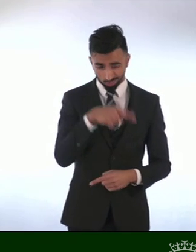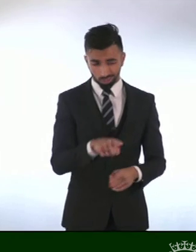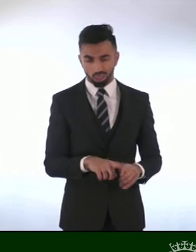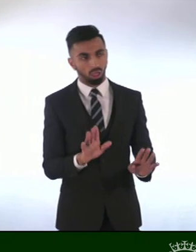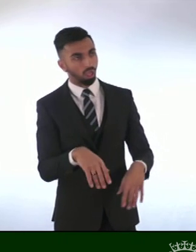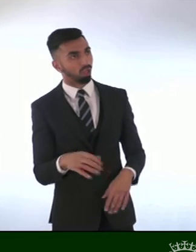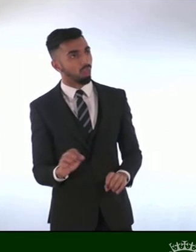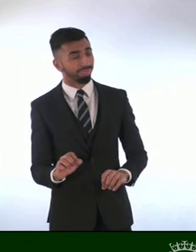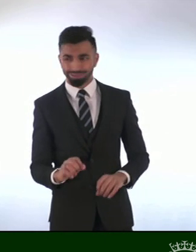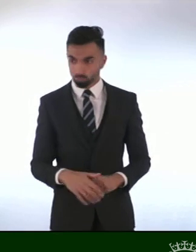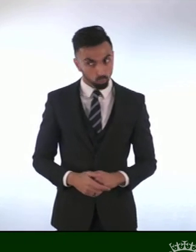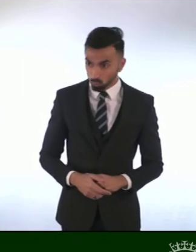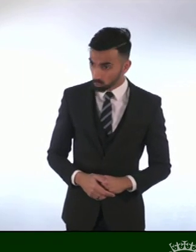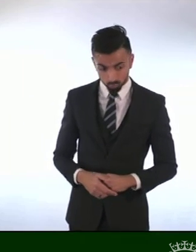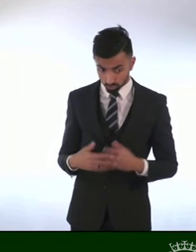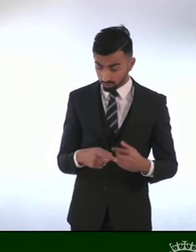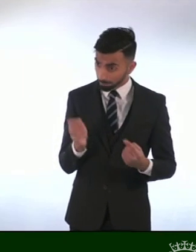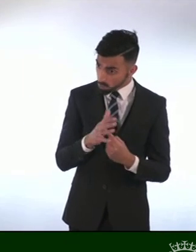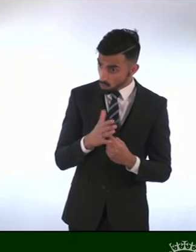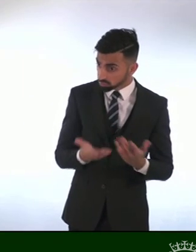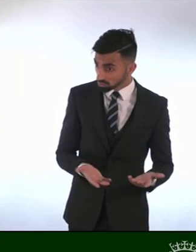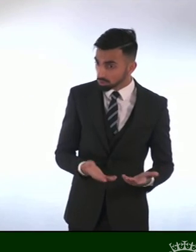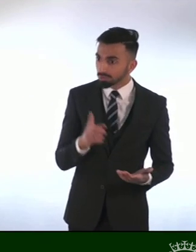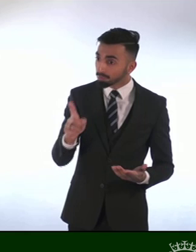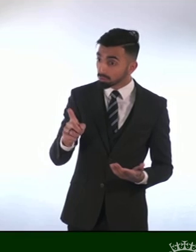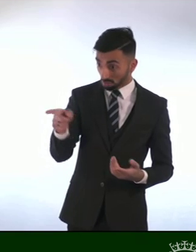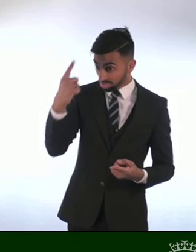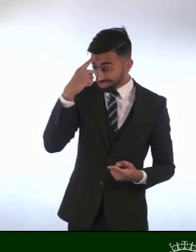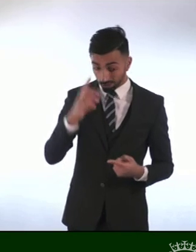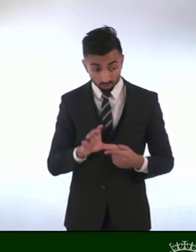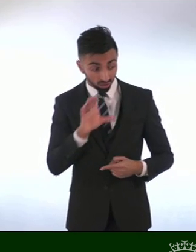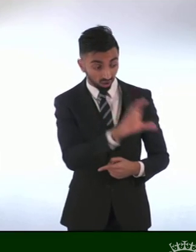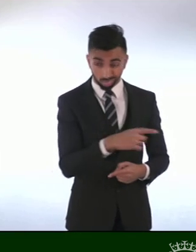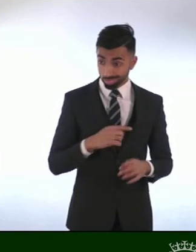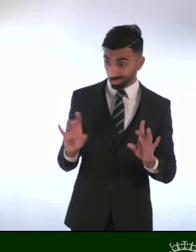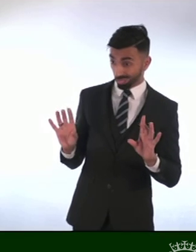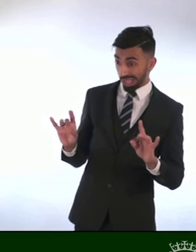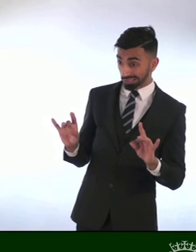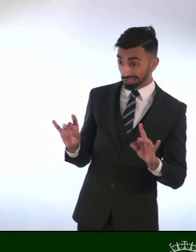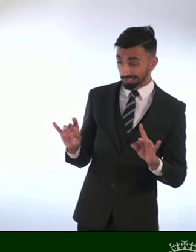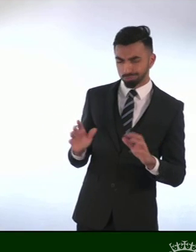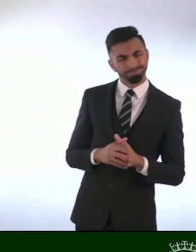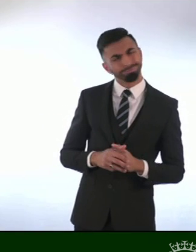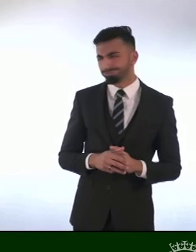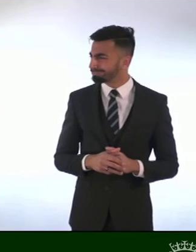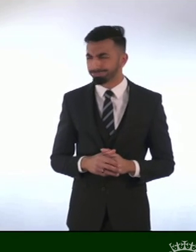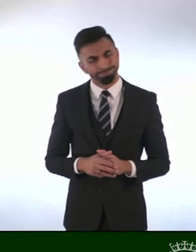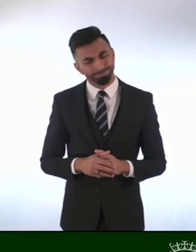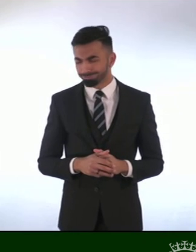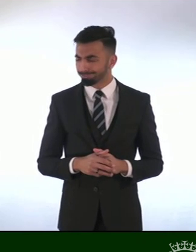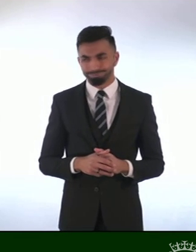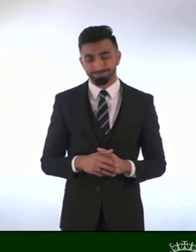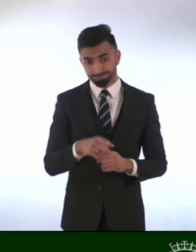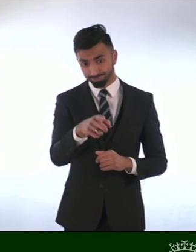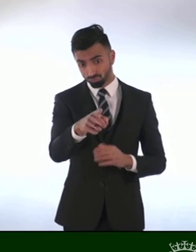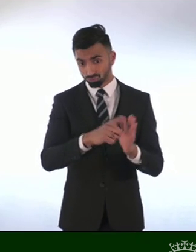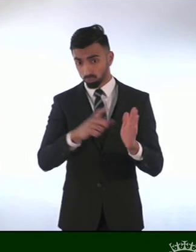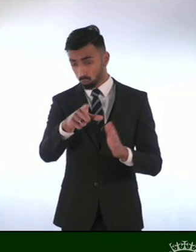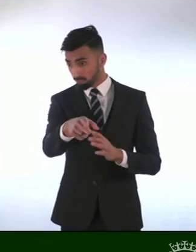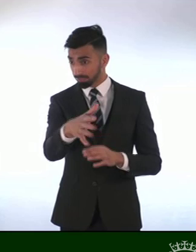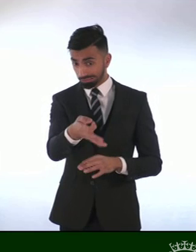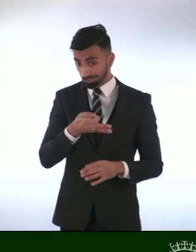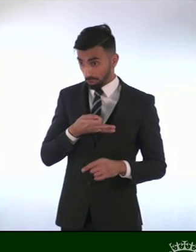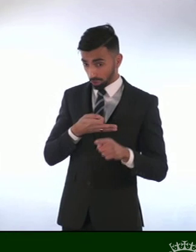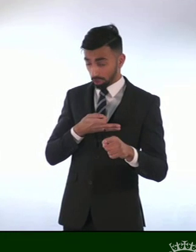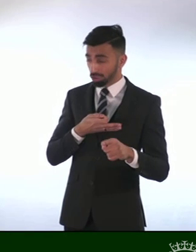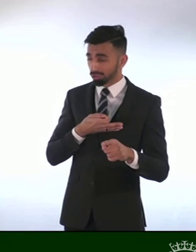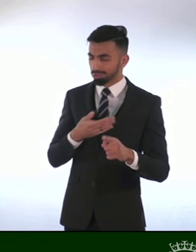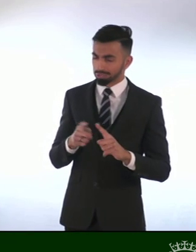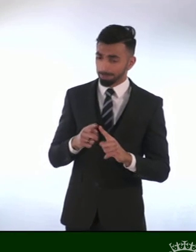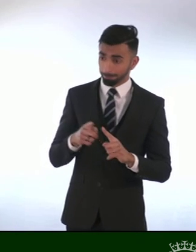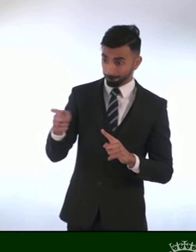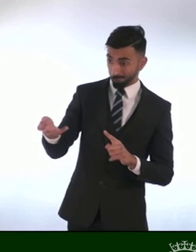That must be the first step. As I have said repeatedly now to the right honourable Gentleman, the Leader of the Opposition, it is important that throughout the crisis we take steps to support workers.